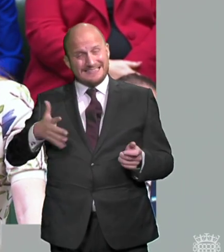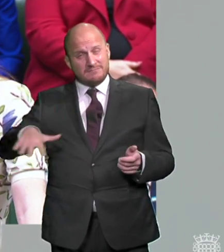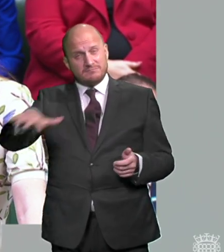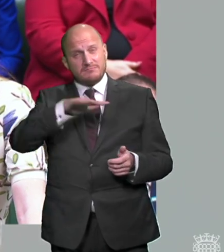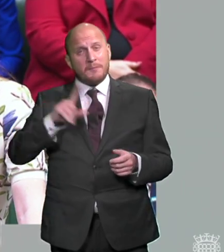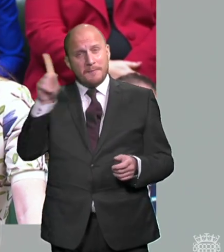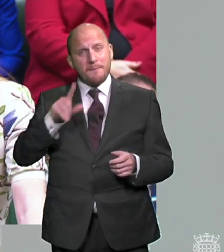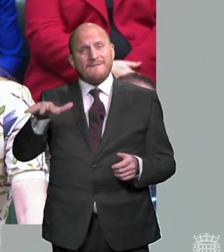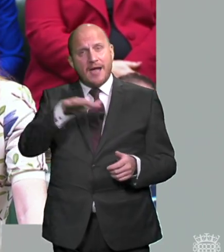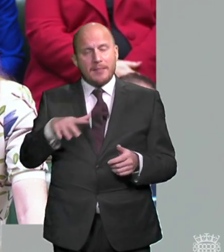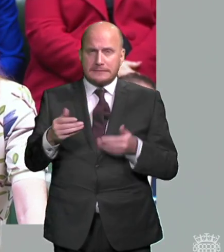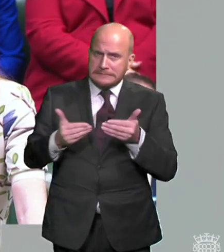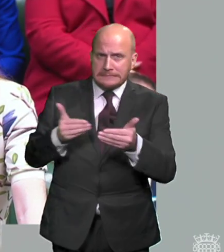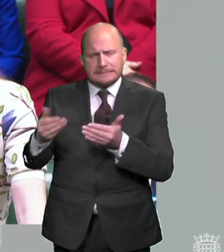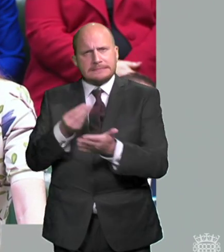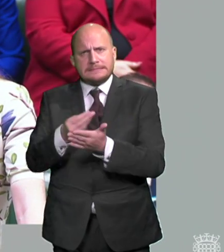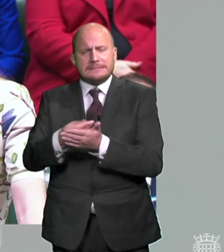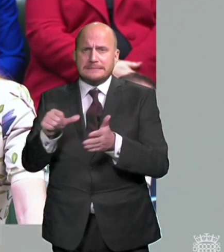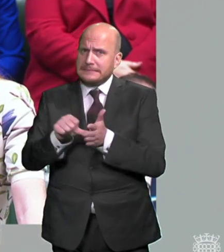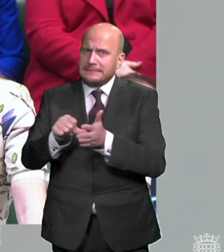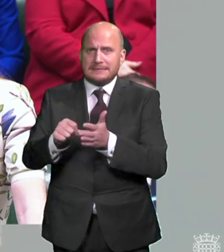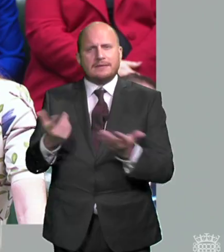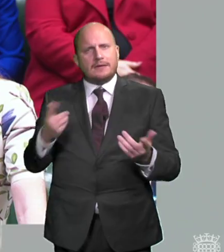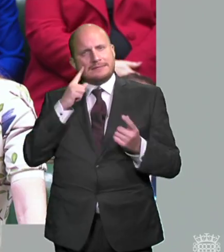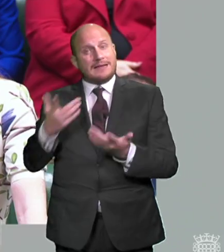I will answer the question for the Deputy Prime Minister.